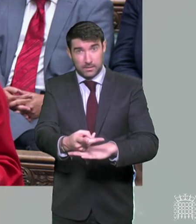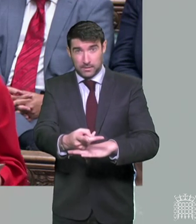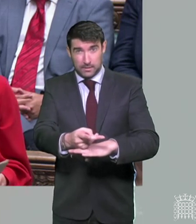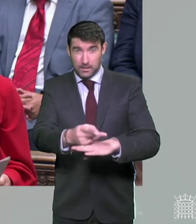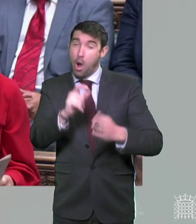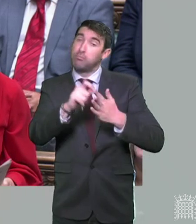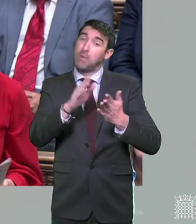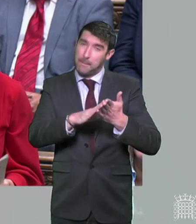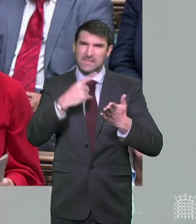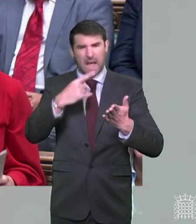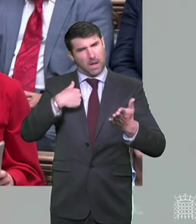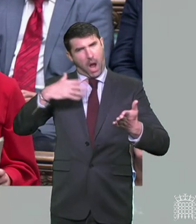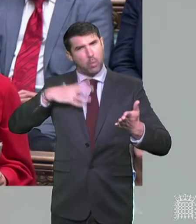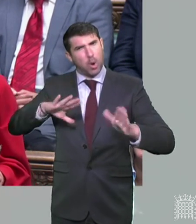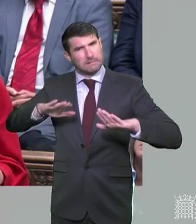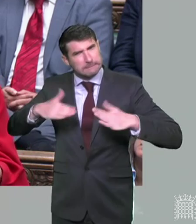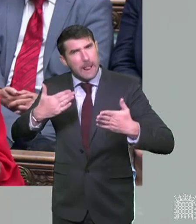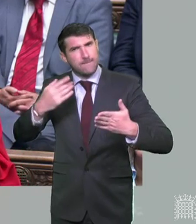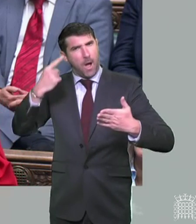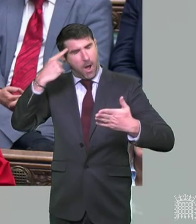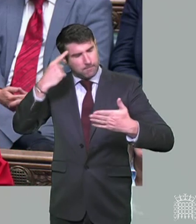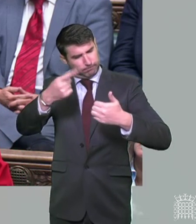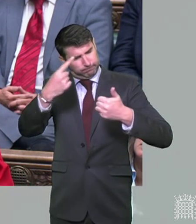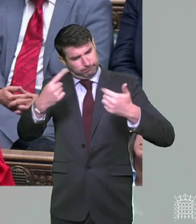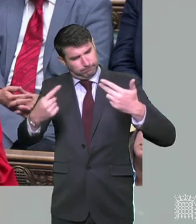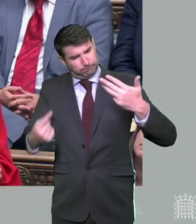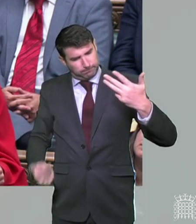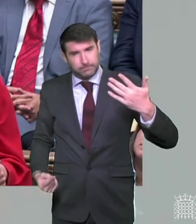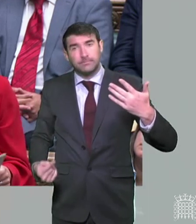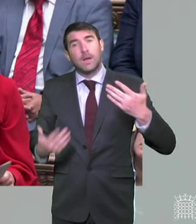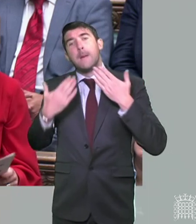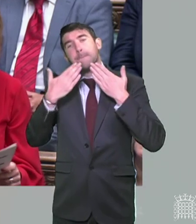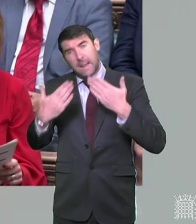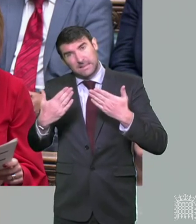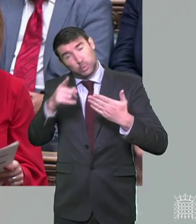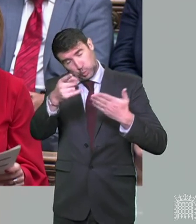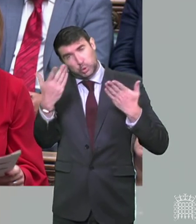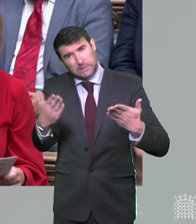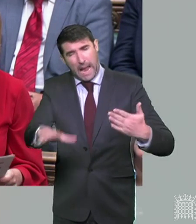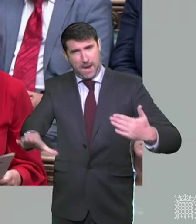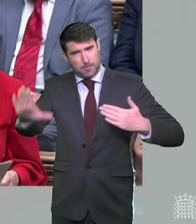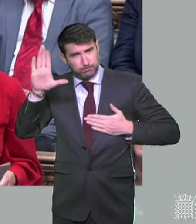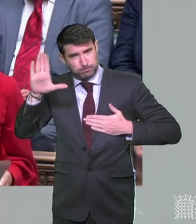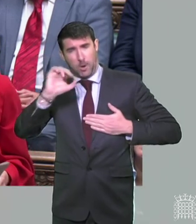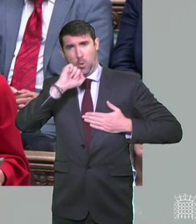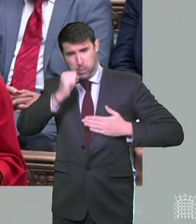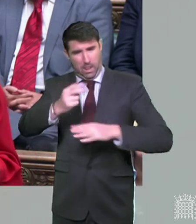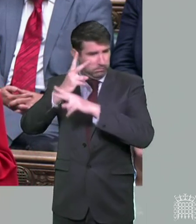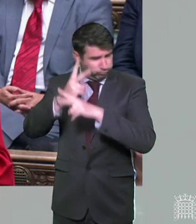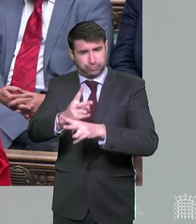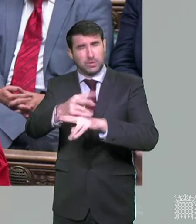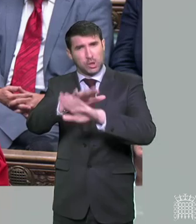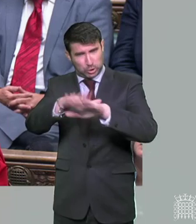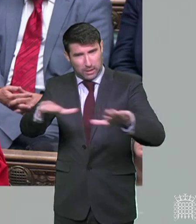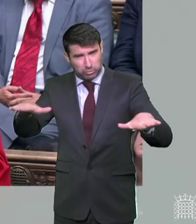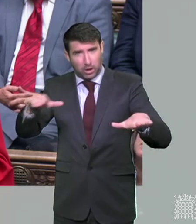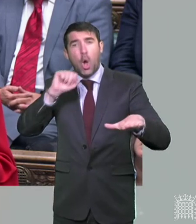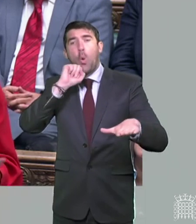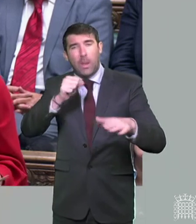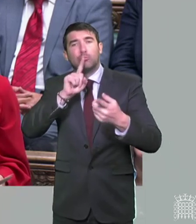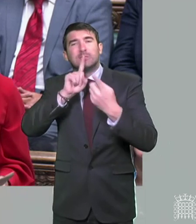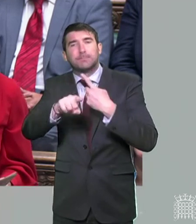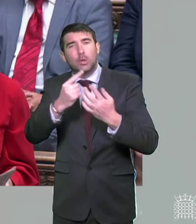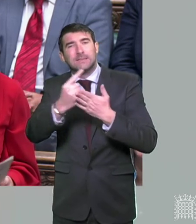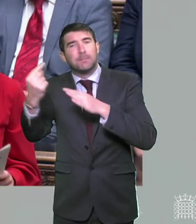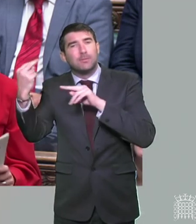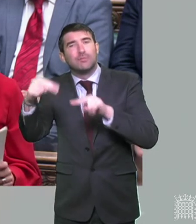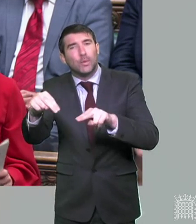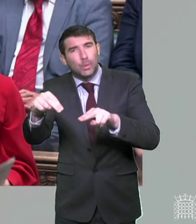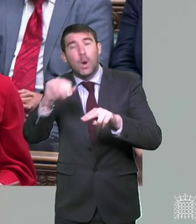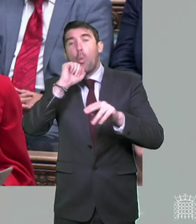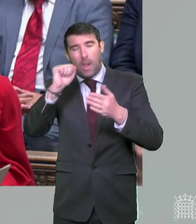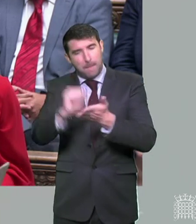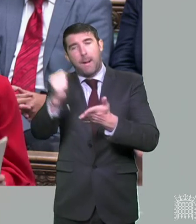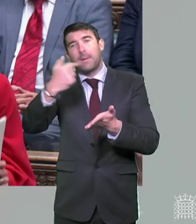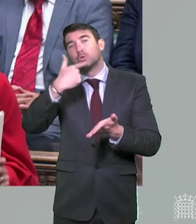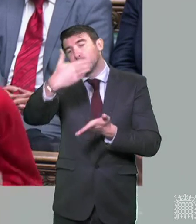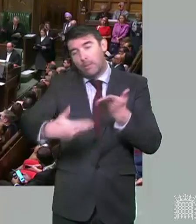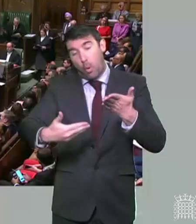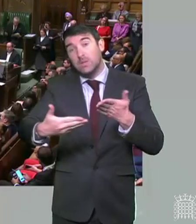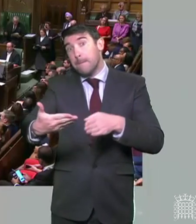Will she make a cast-iron commitment to deliver for our country’s most vulnerable children, and publish the Government’s response to the independent review and an action plan for delivery, before the end of the year—yes or no?